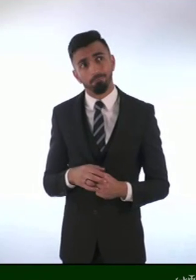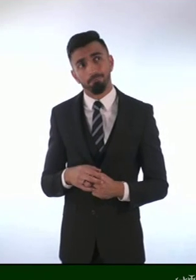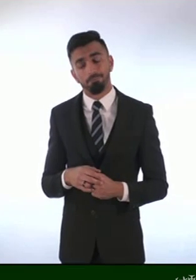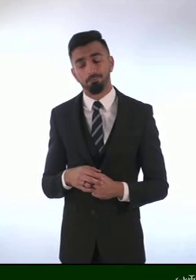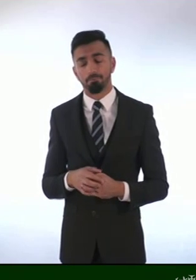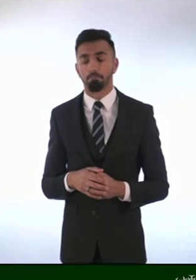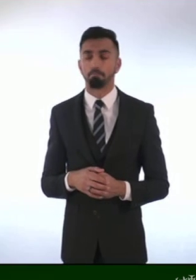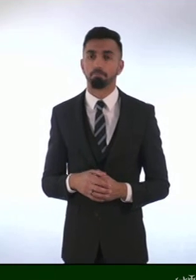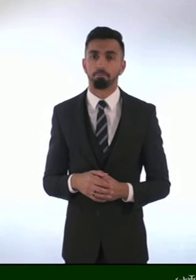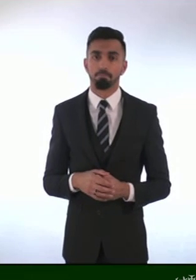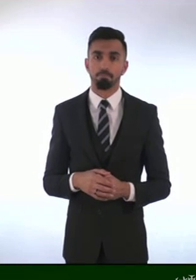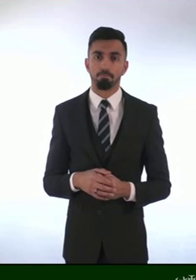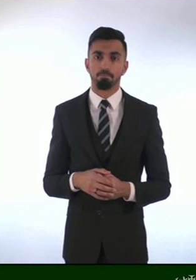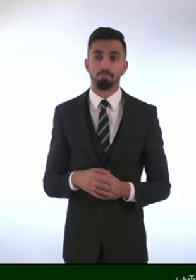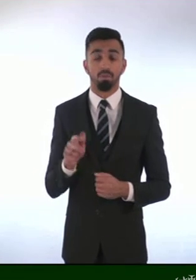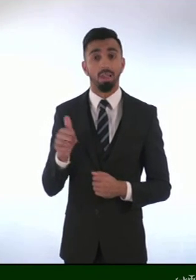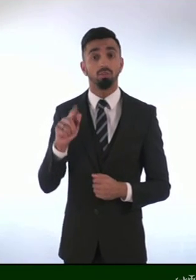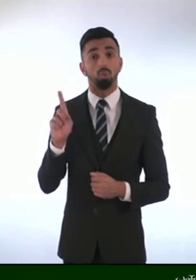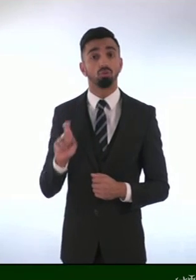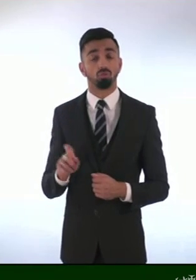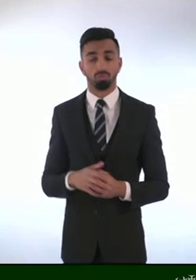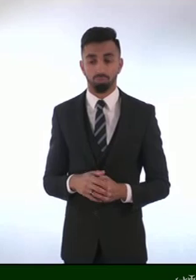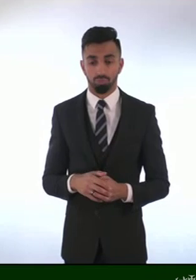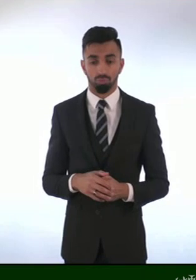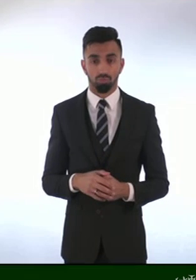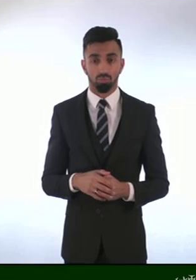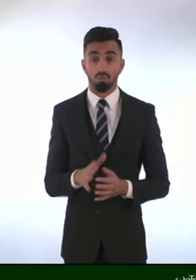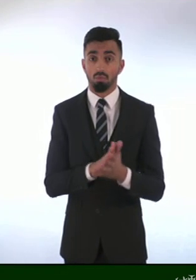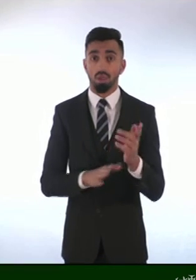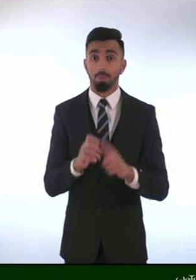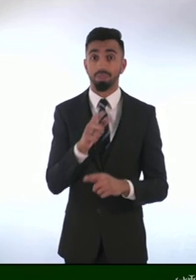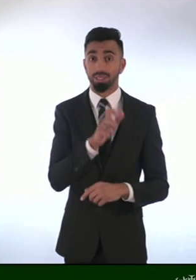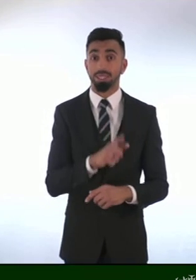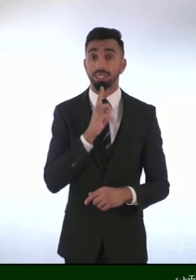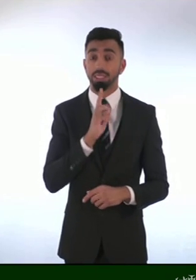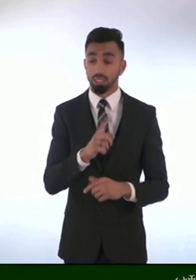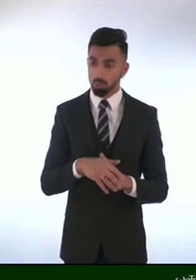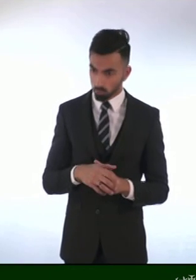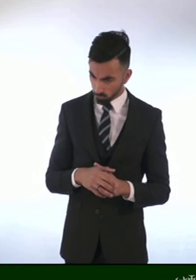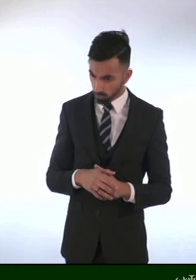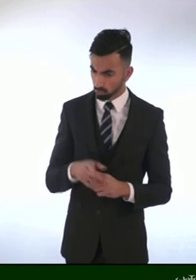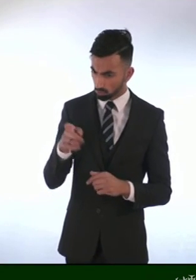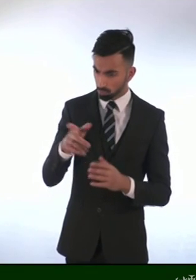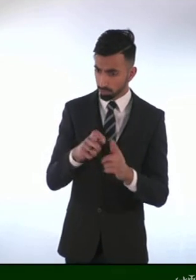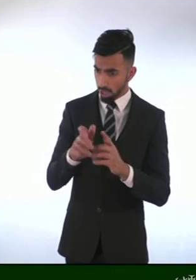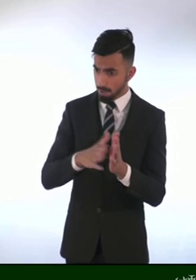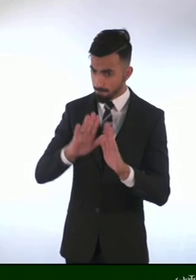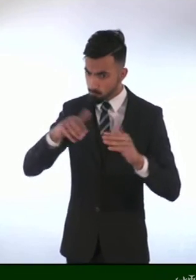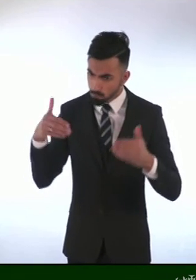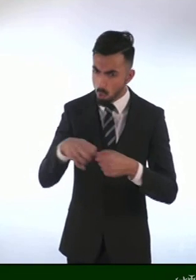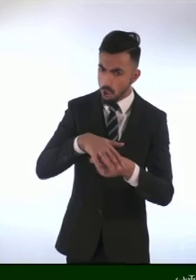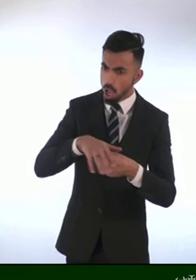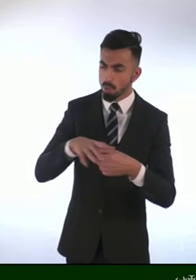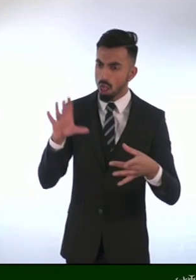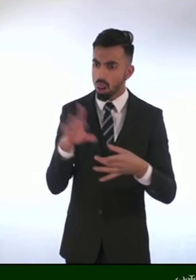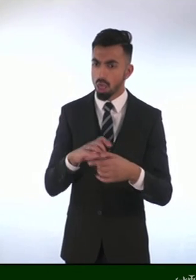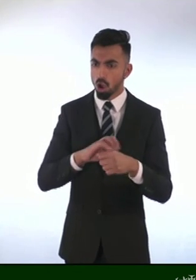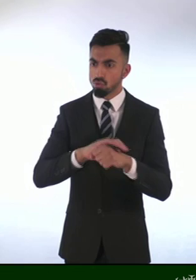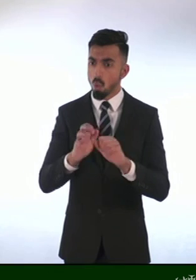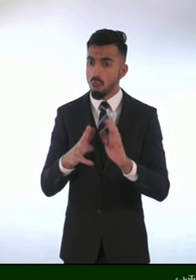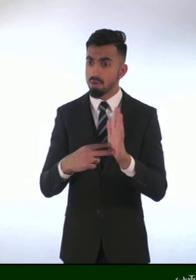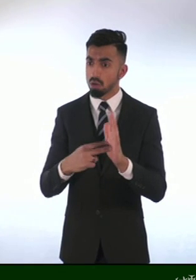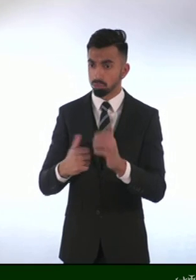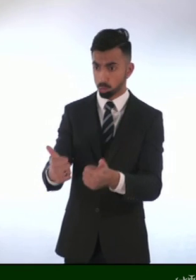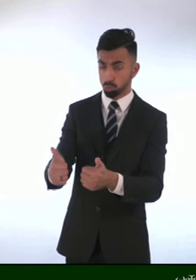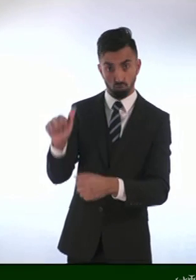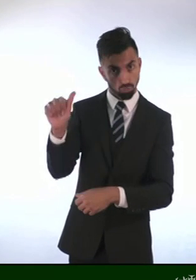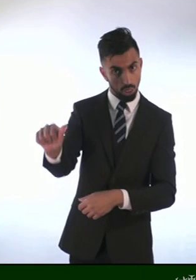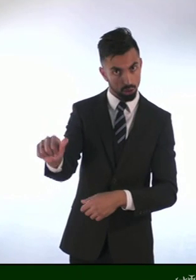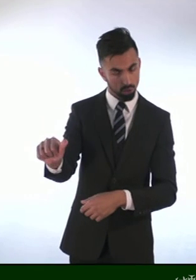My right honourable Friend is rightly engrossed day to day in dealing with the developments of covid-19, but I would like to ask him to cast his mind a little further forward.